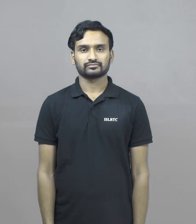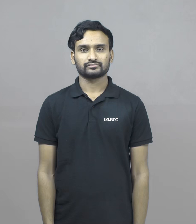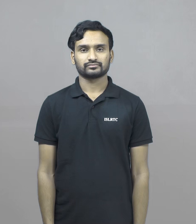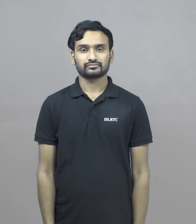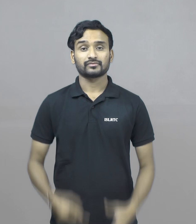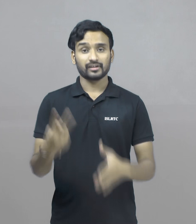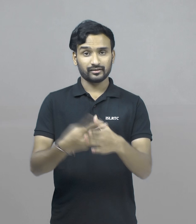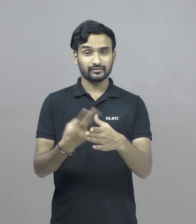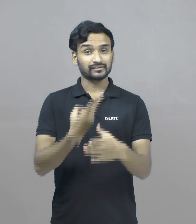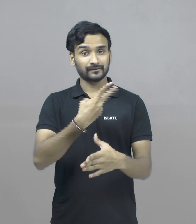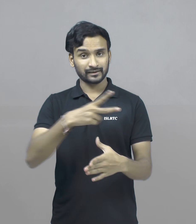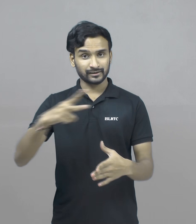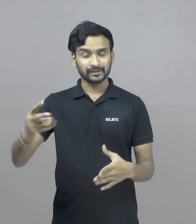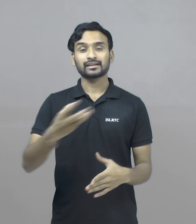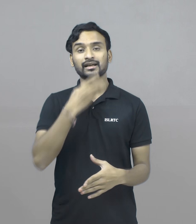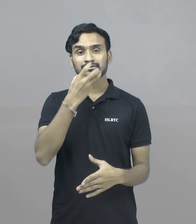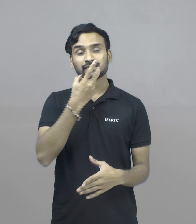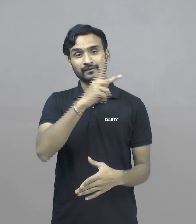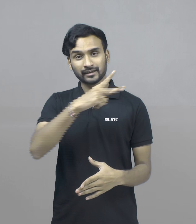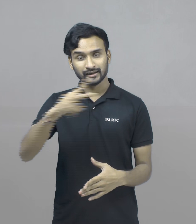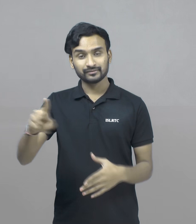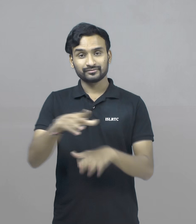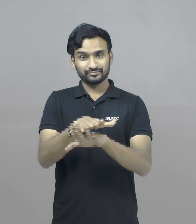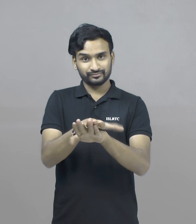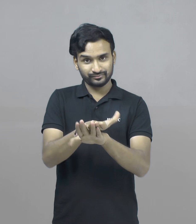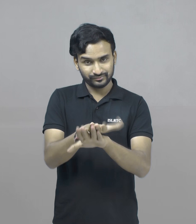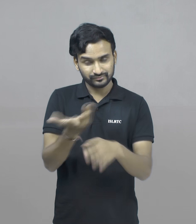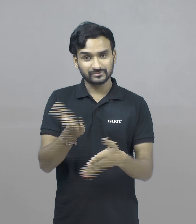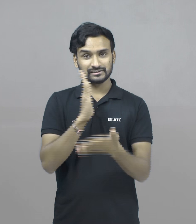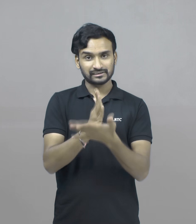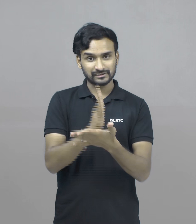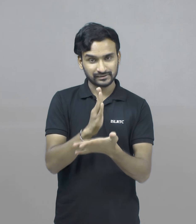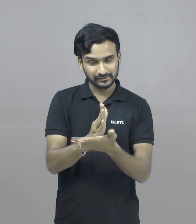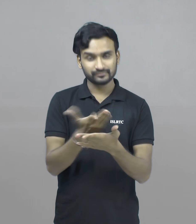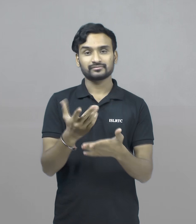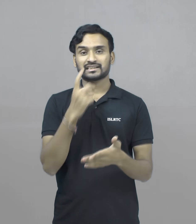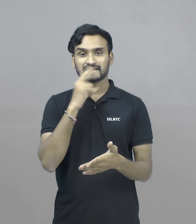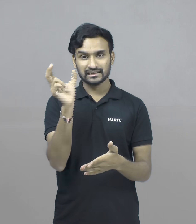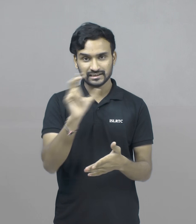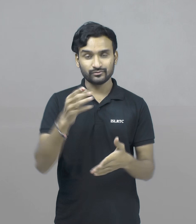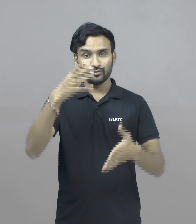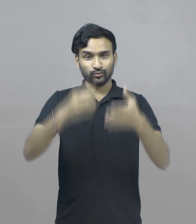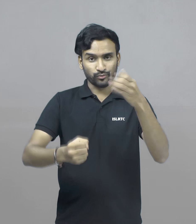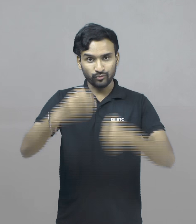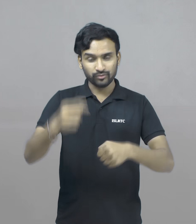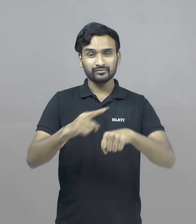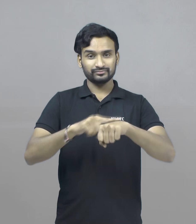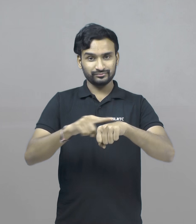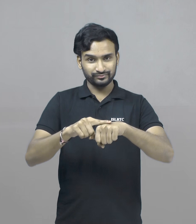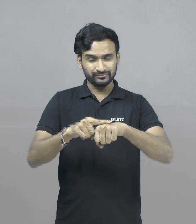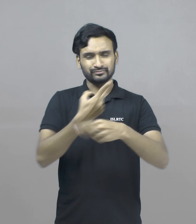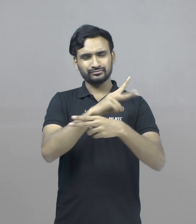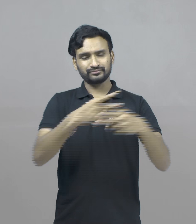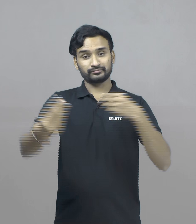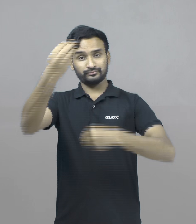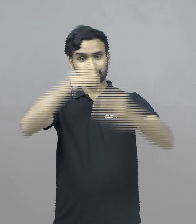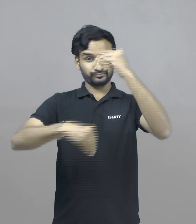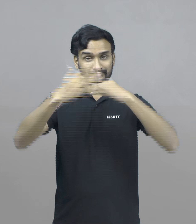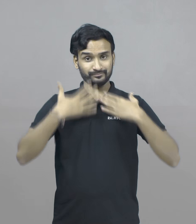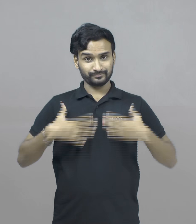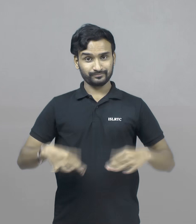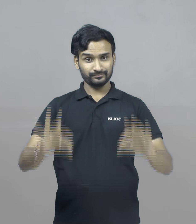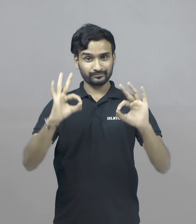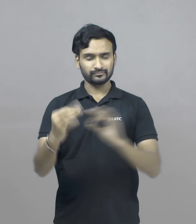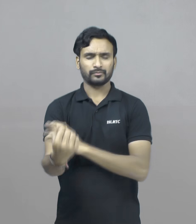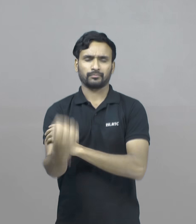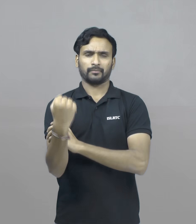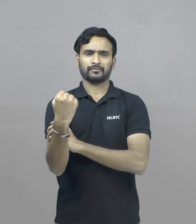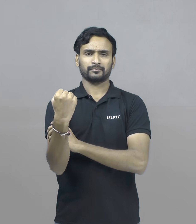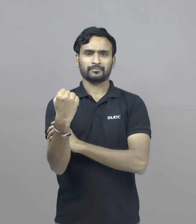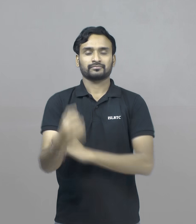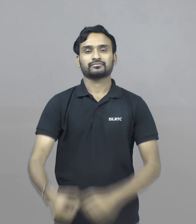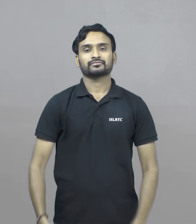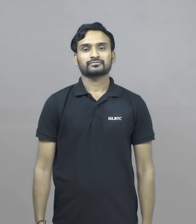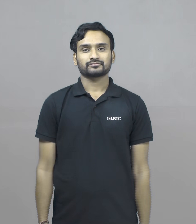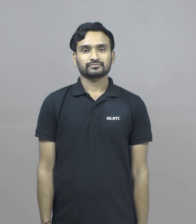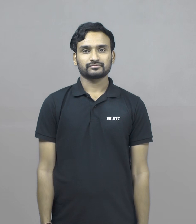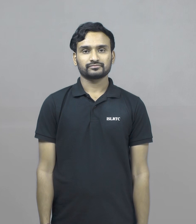Nutrition